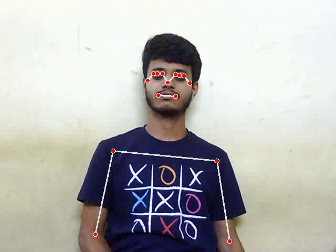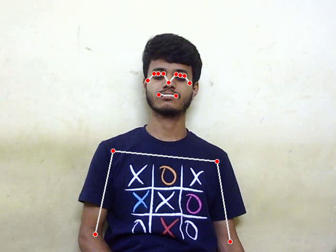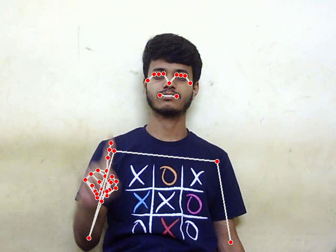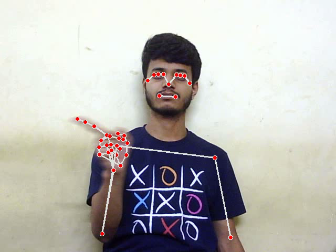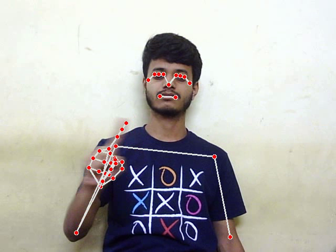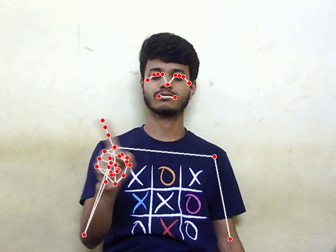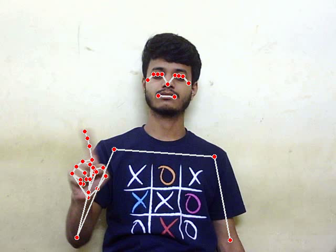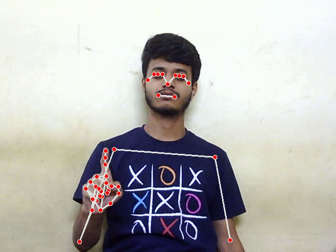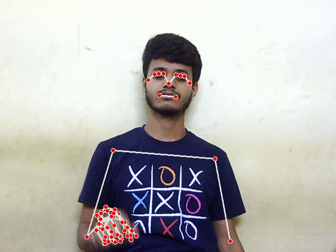where